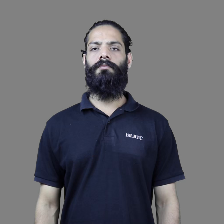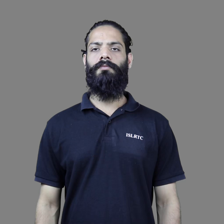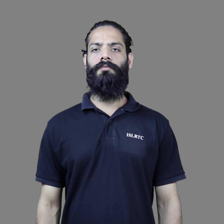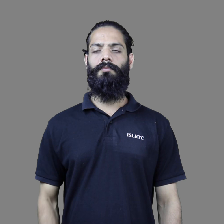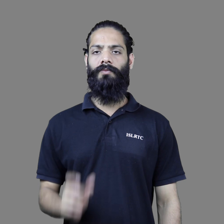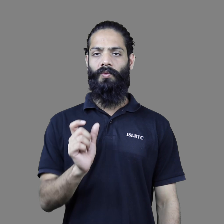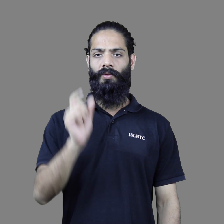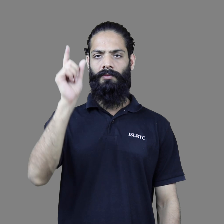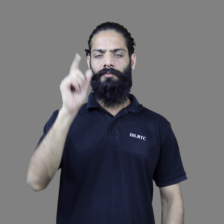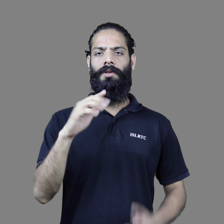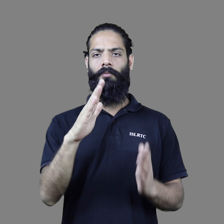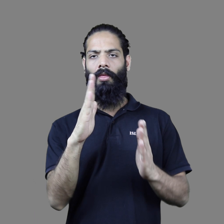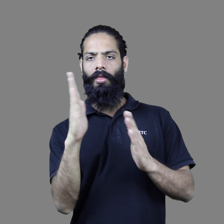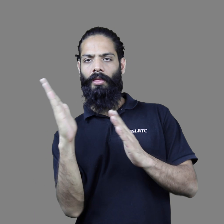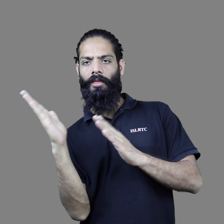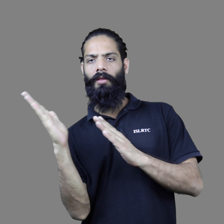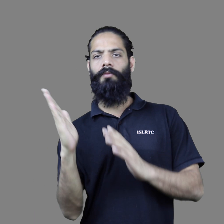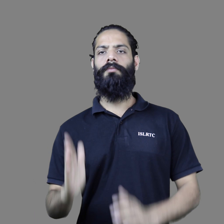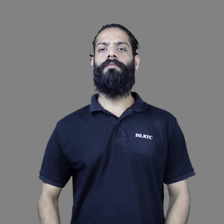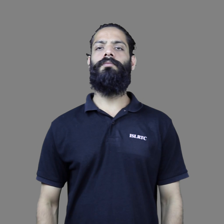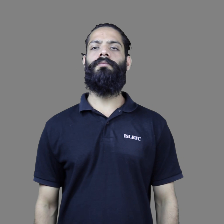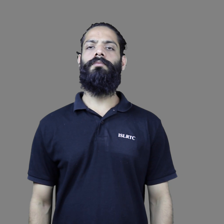Inclination